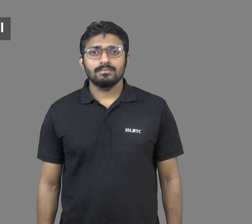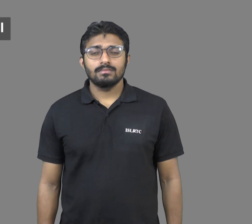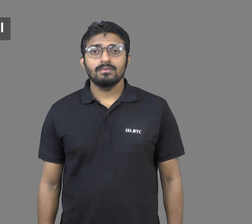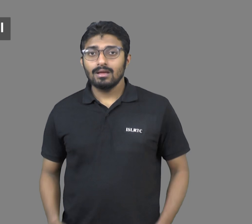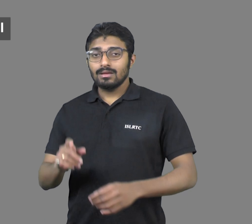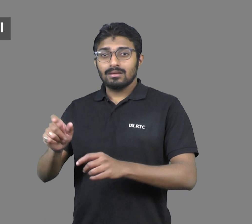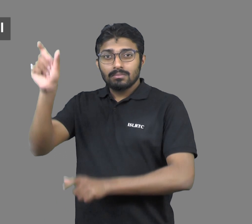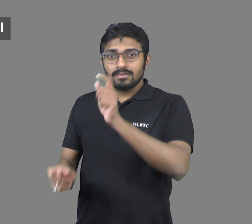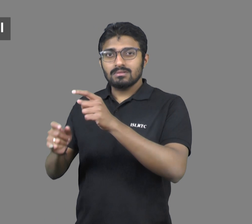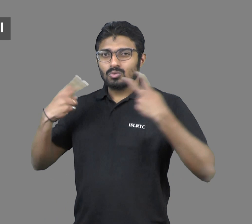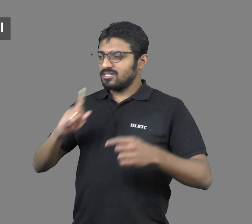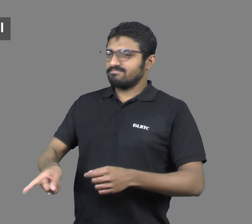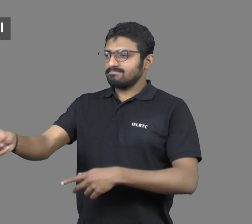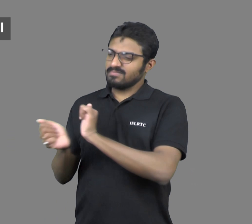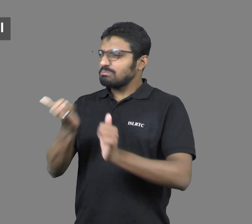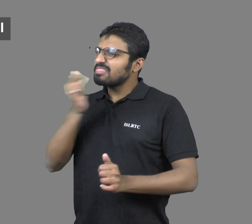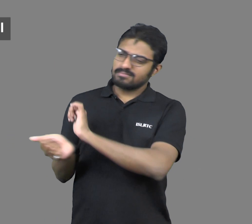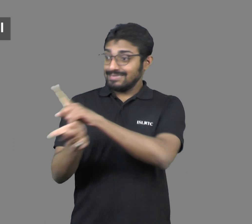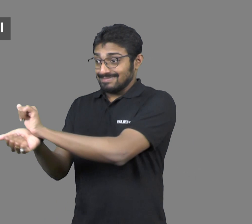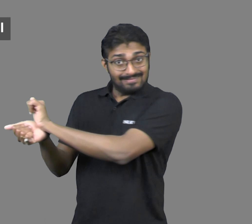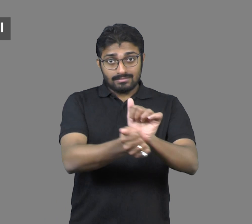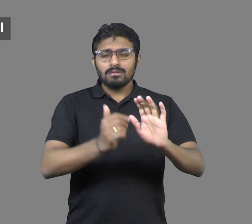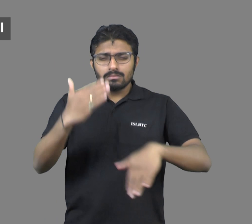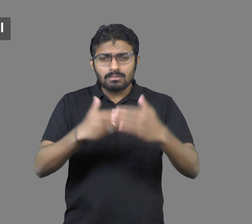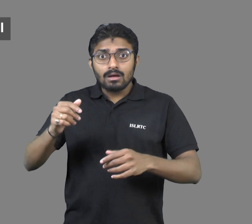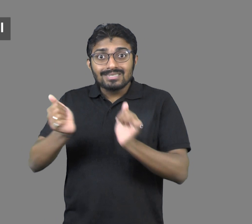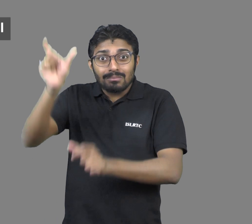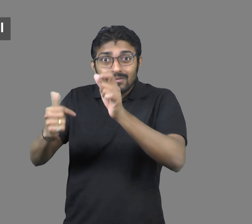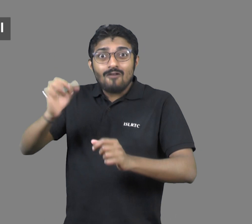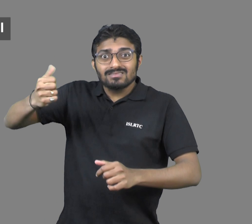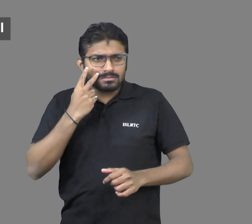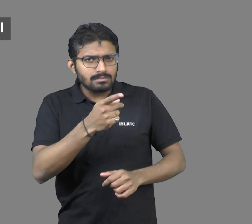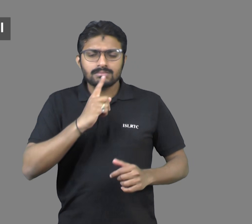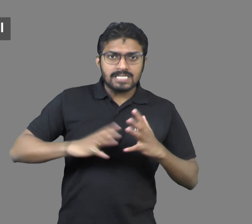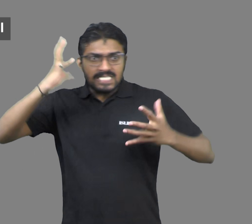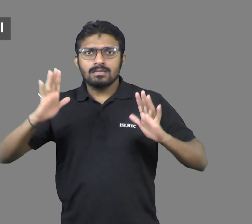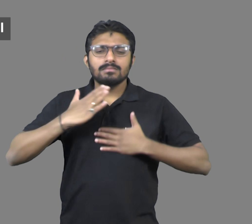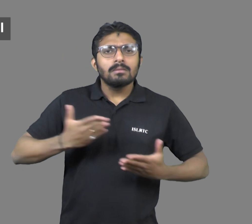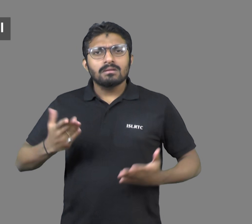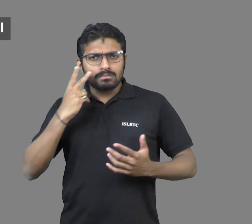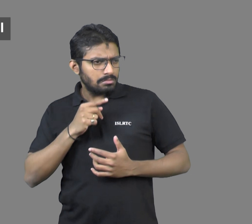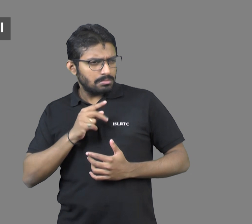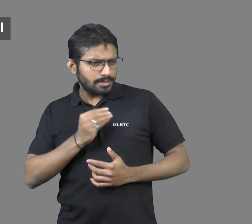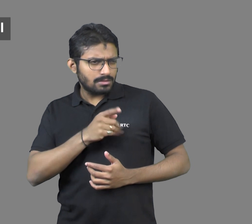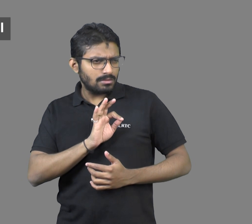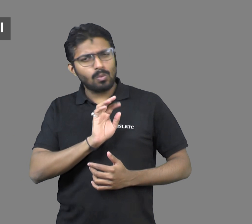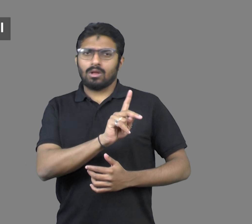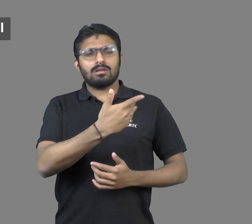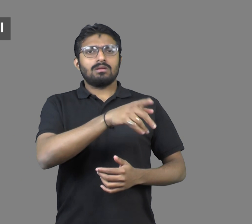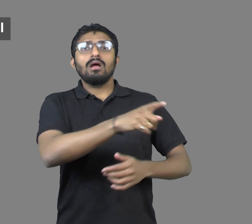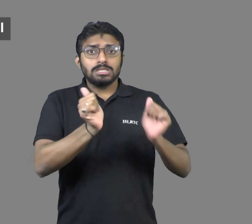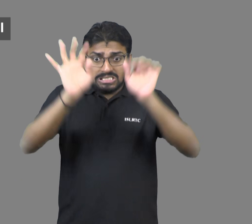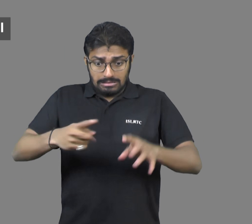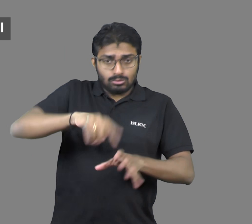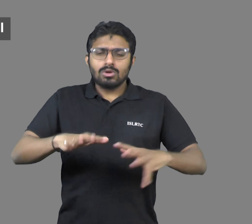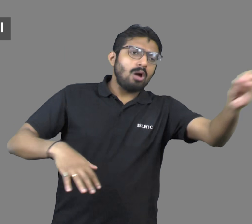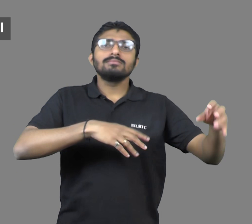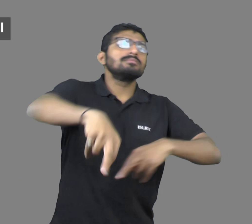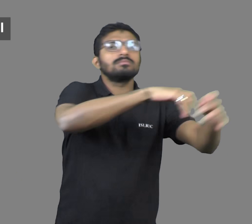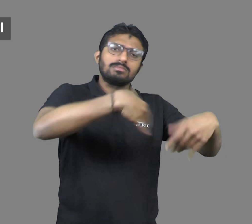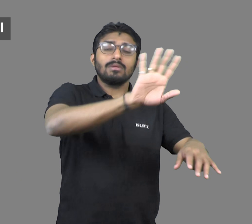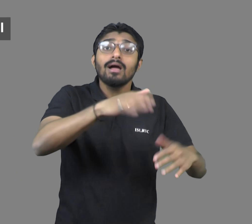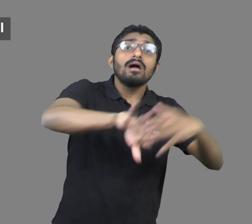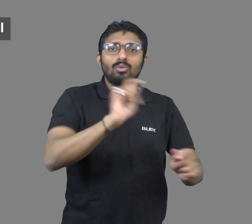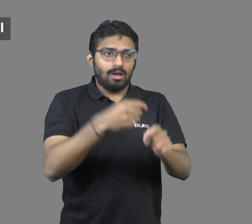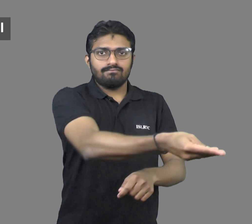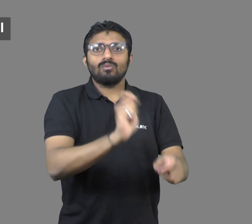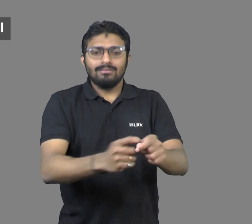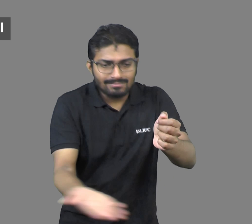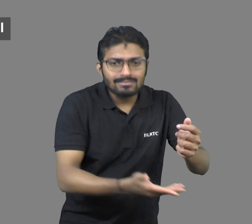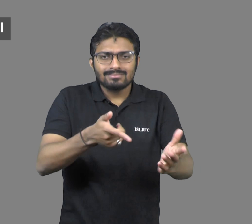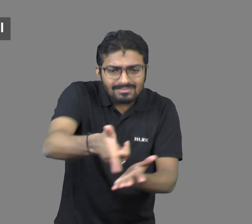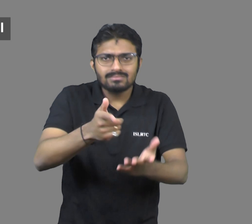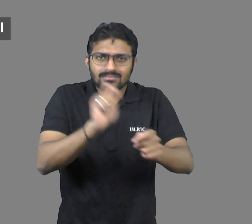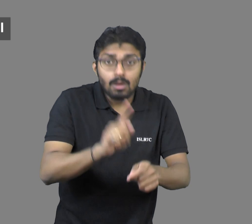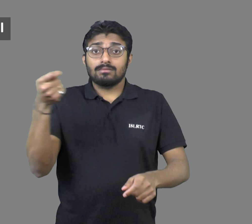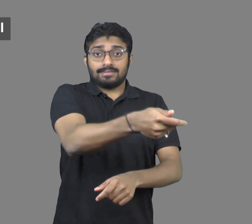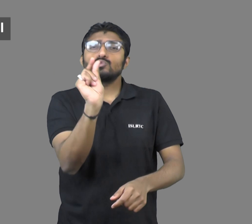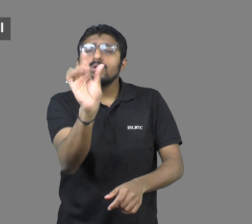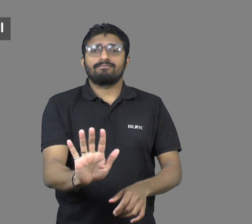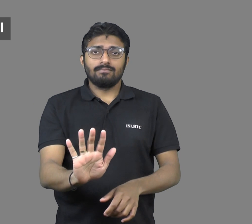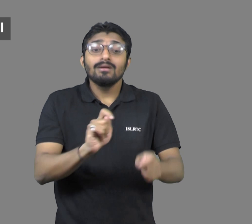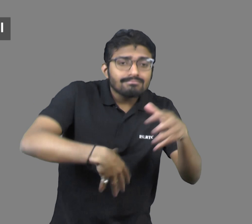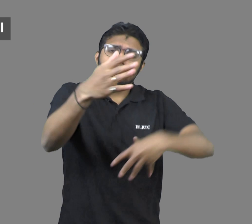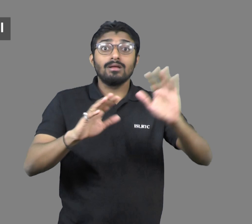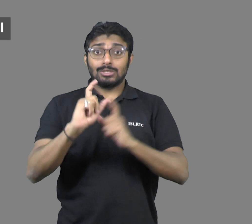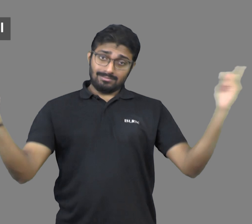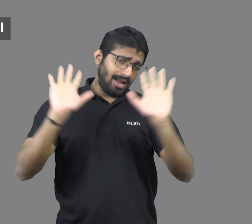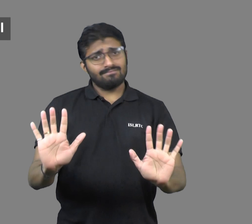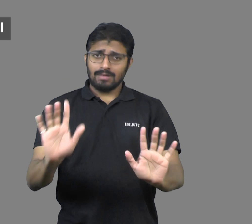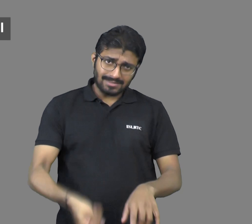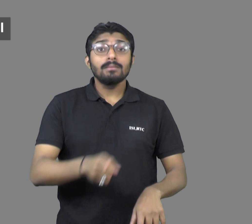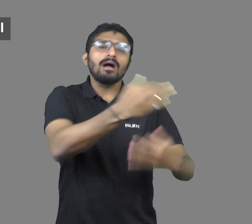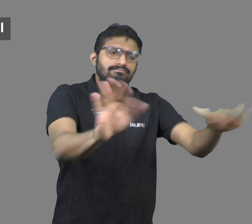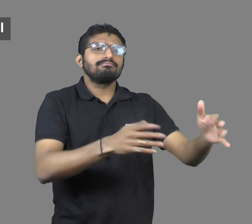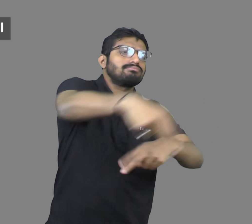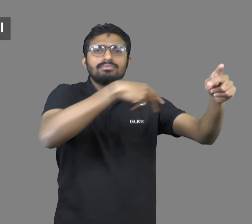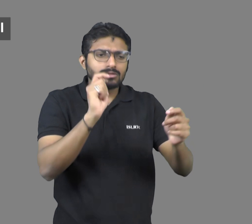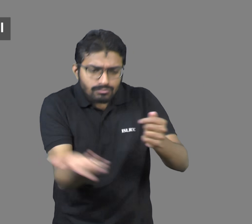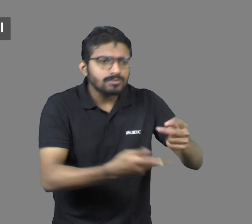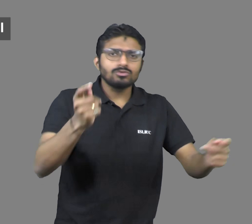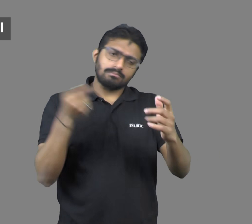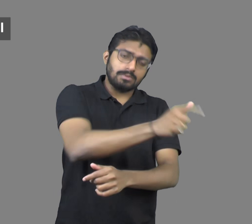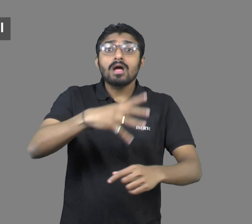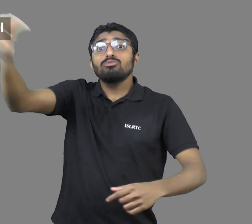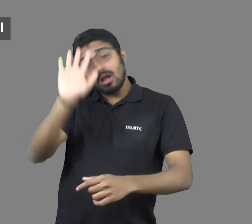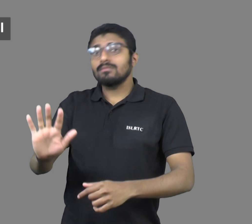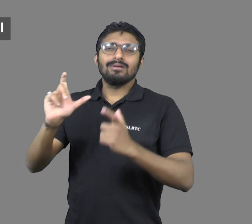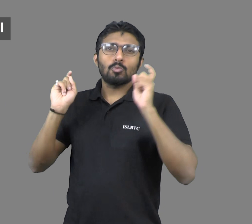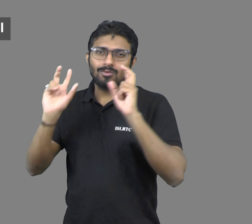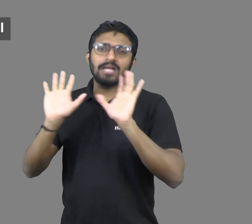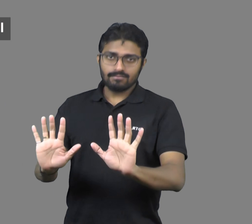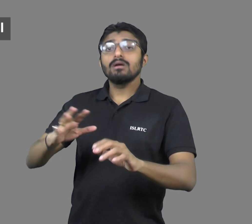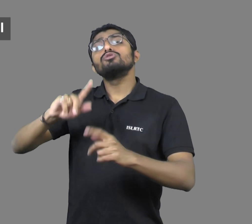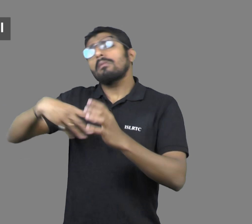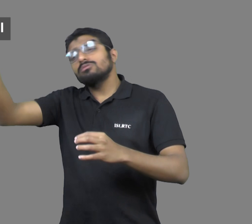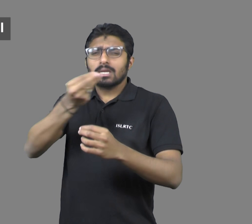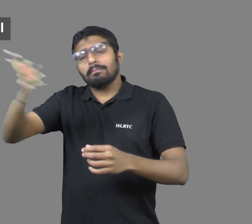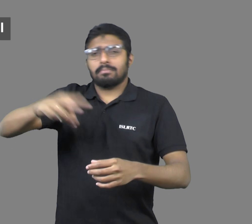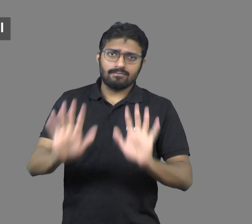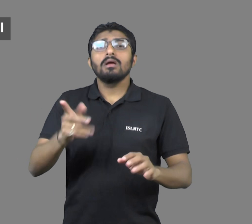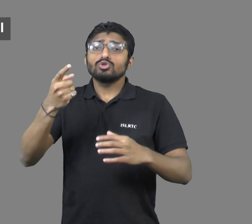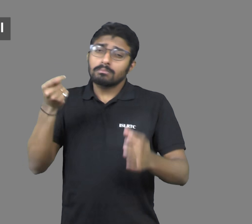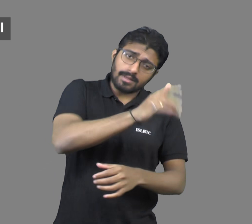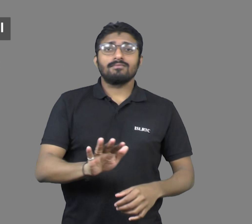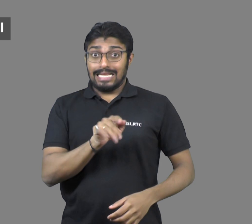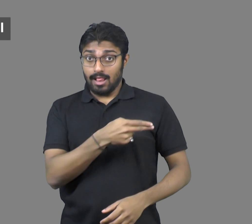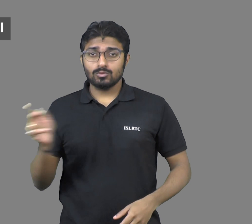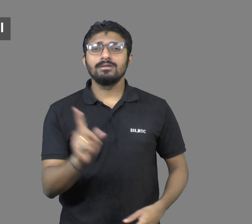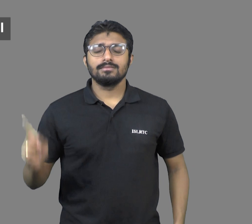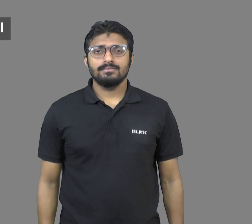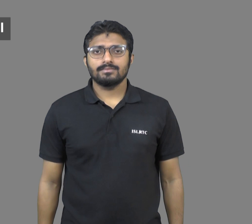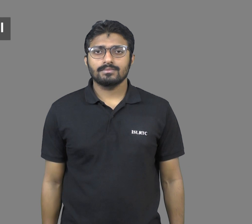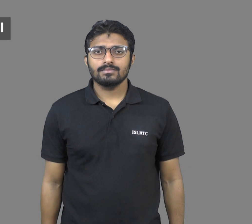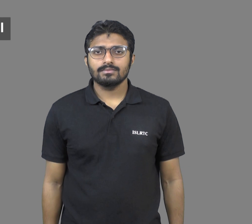Open Jail